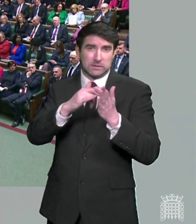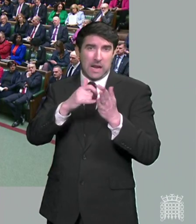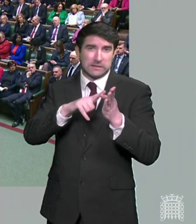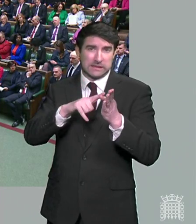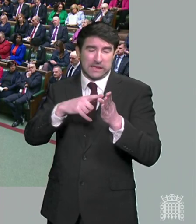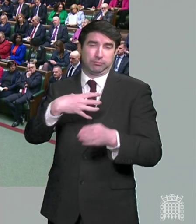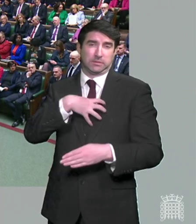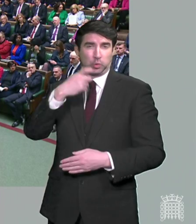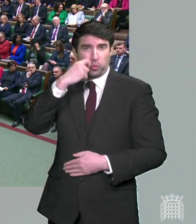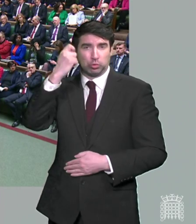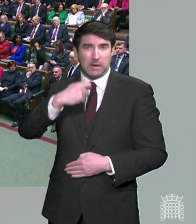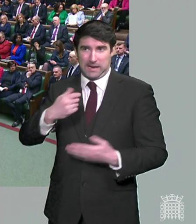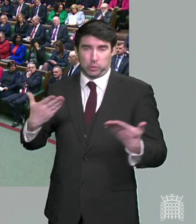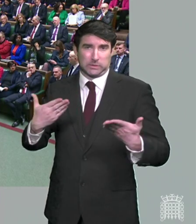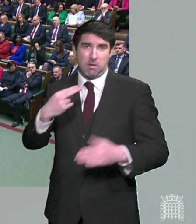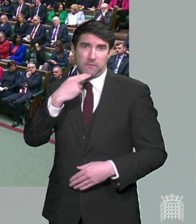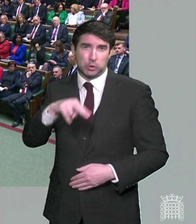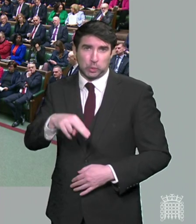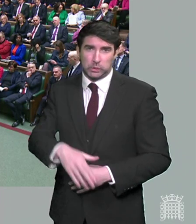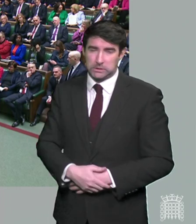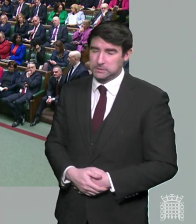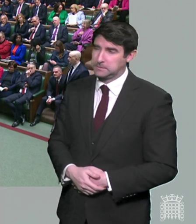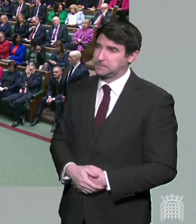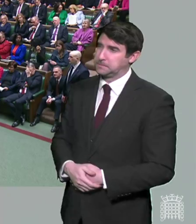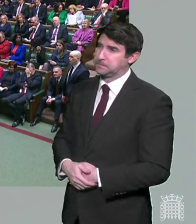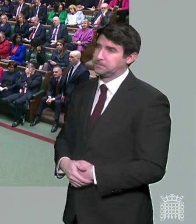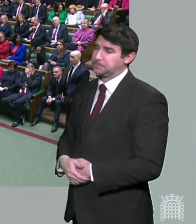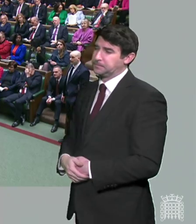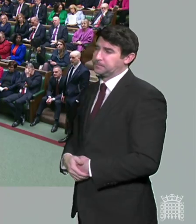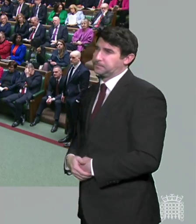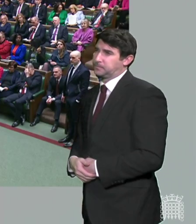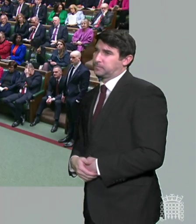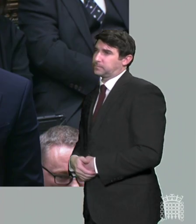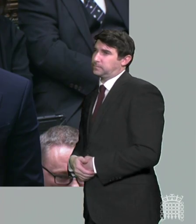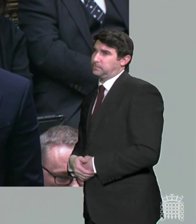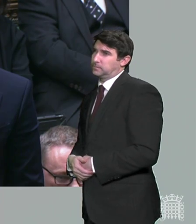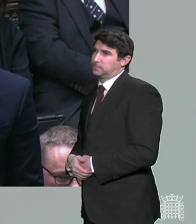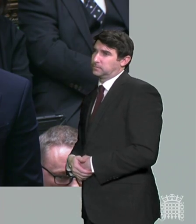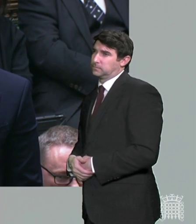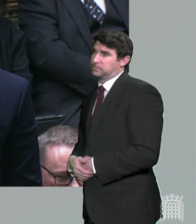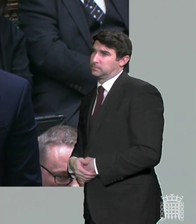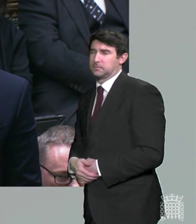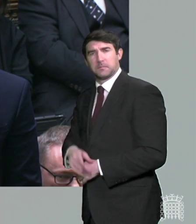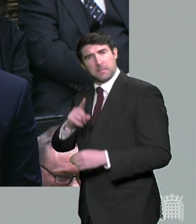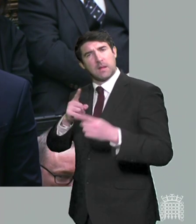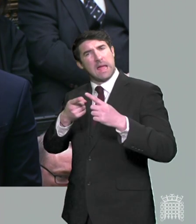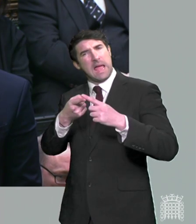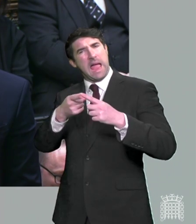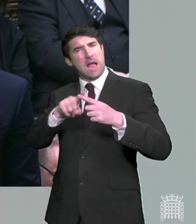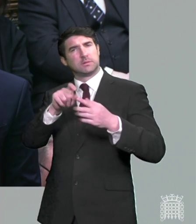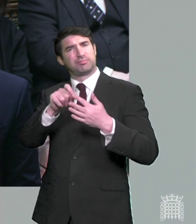In recent days, the former Prime Minister said that she did not regret her time in office.